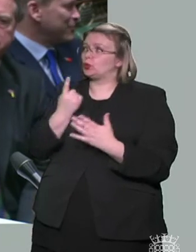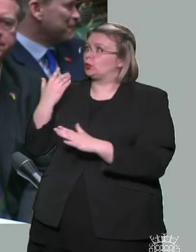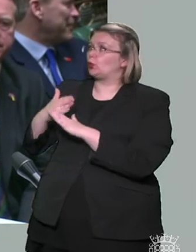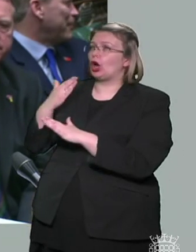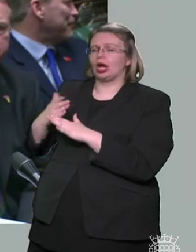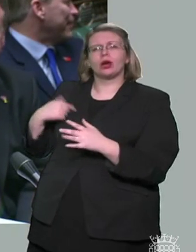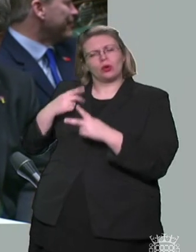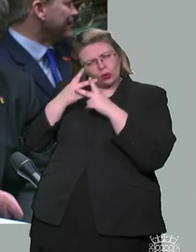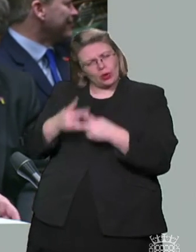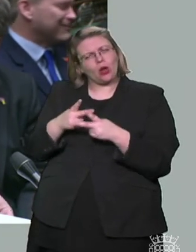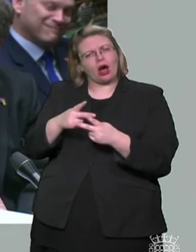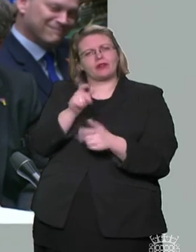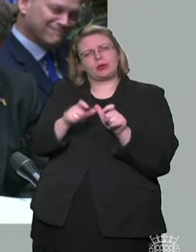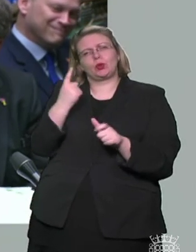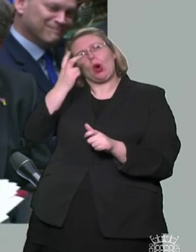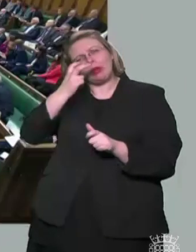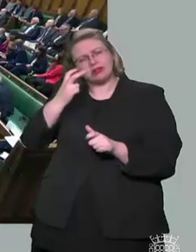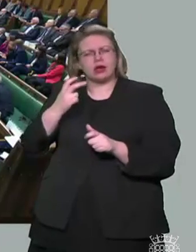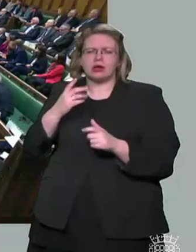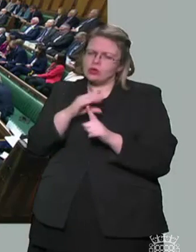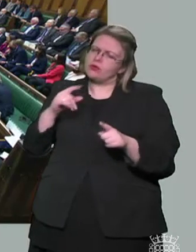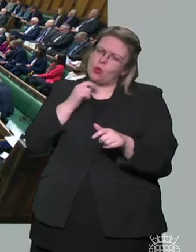We look after elderly people and we always will.